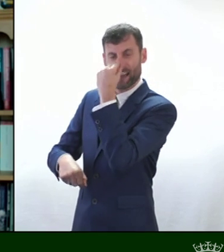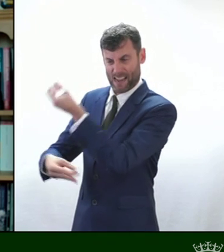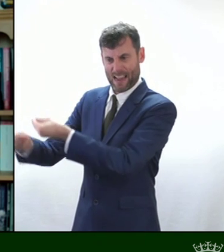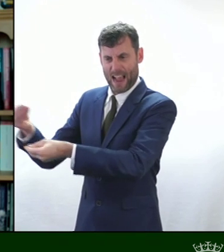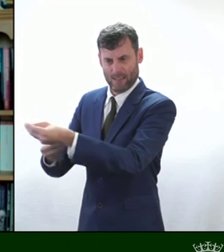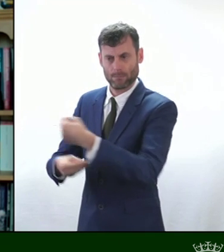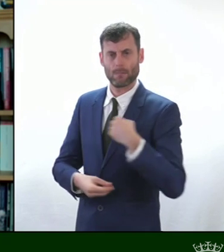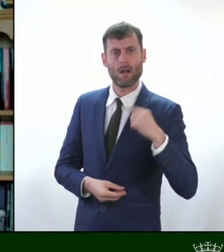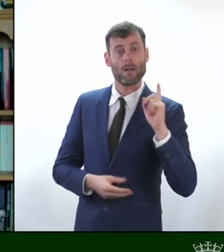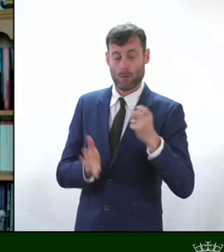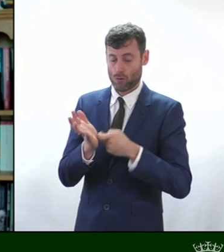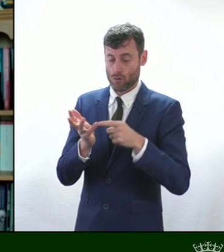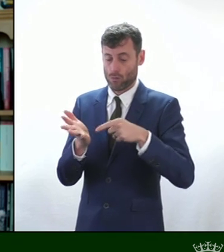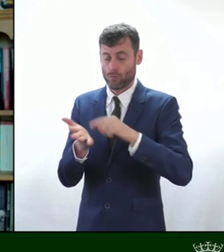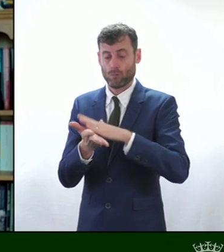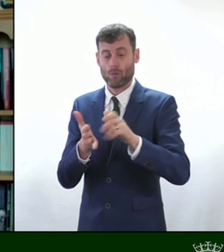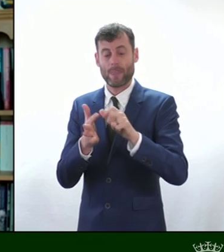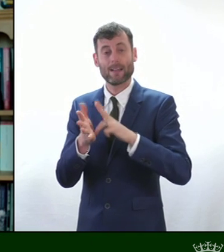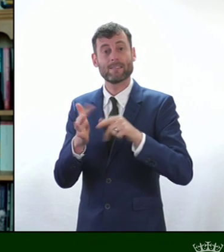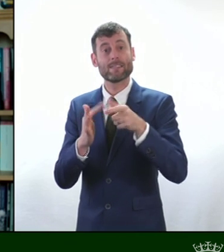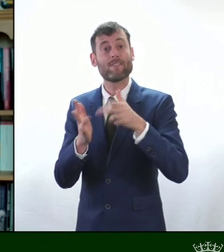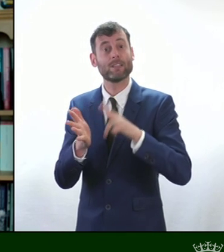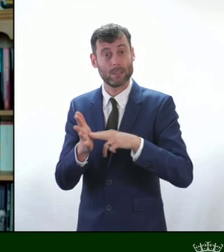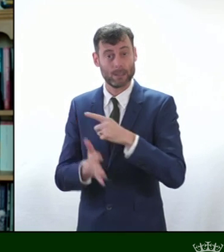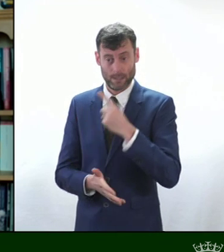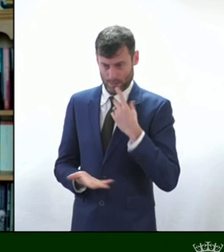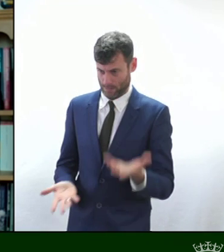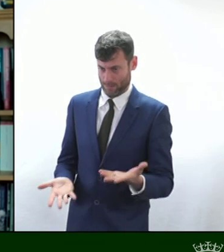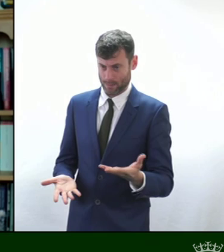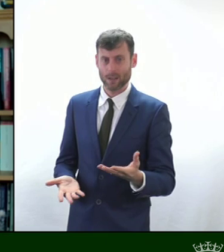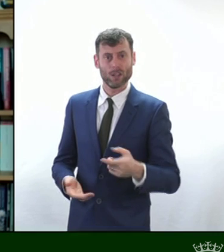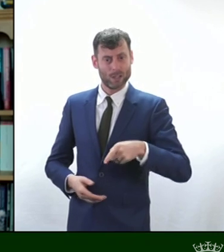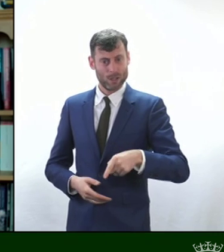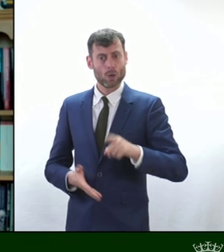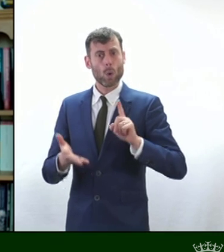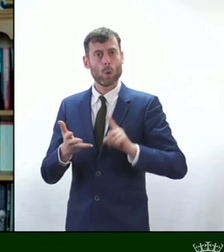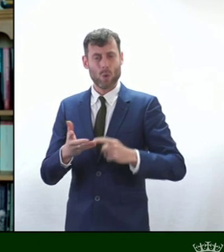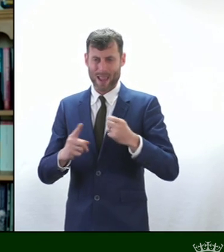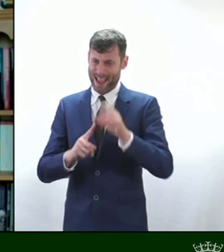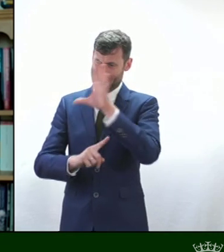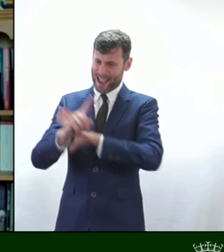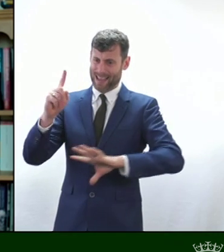Ruth Davidson even said that such an act would “undermine the integrity” of the United Kingdom.